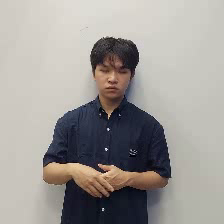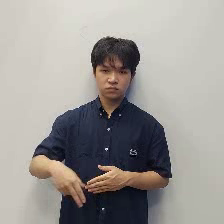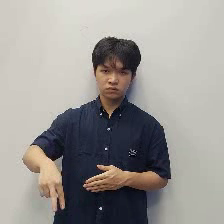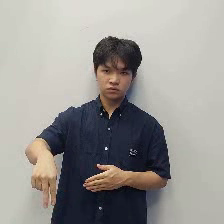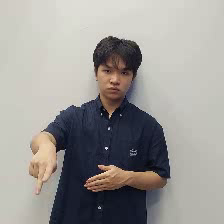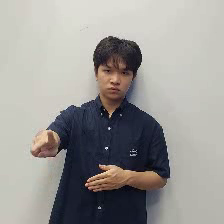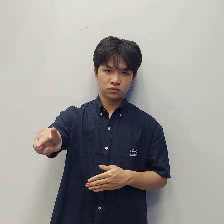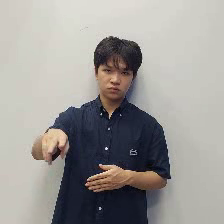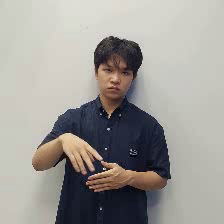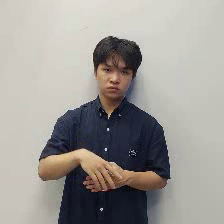Đi